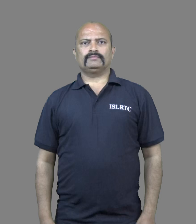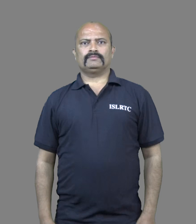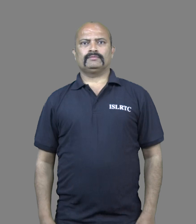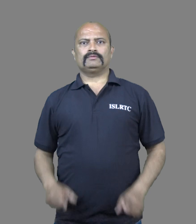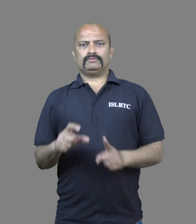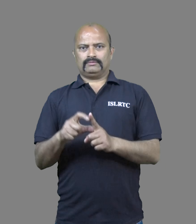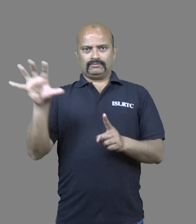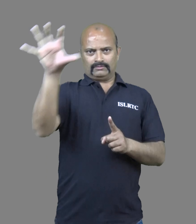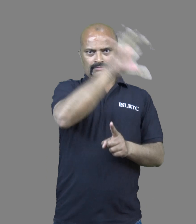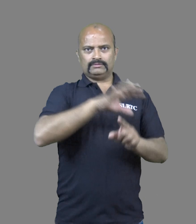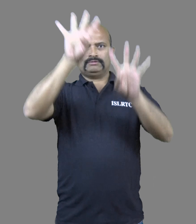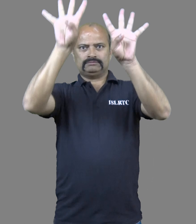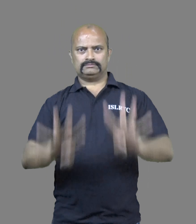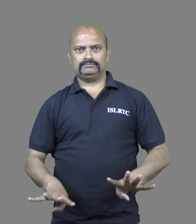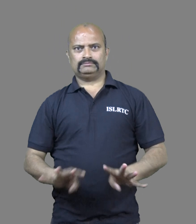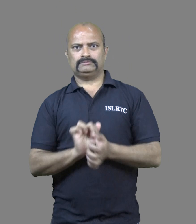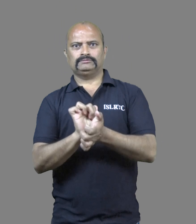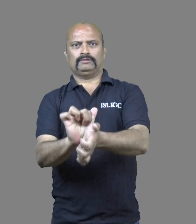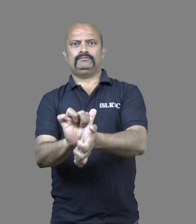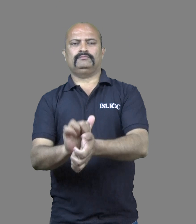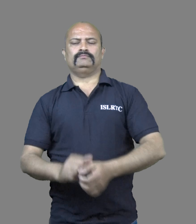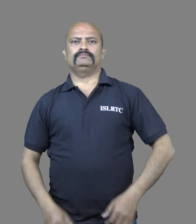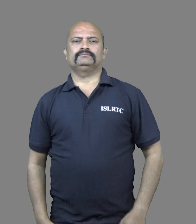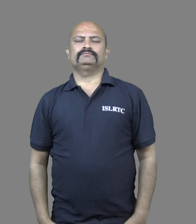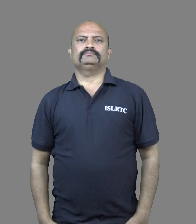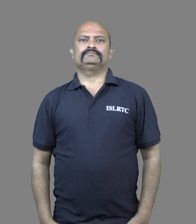District Jail